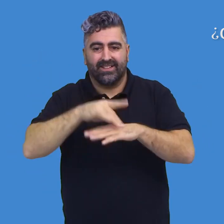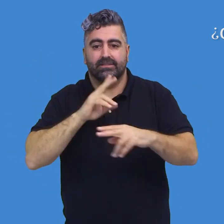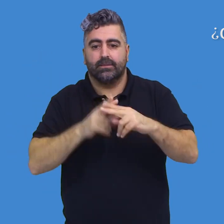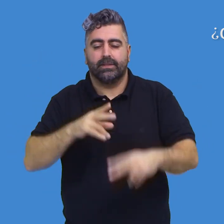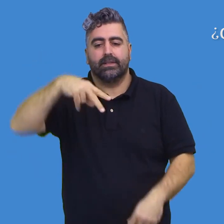nombre